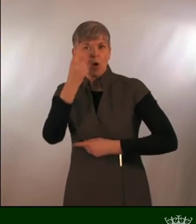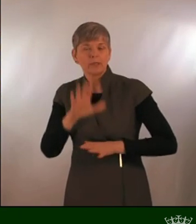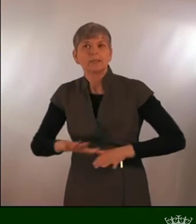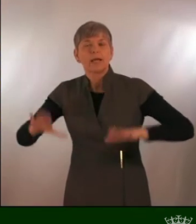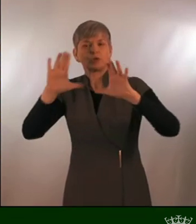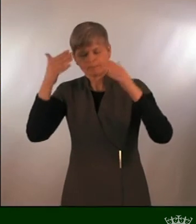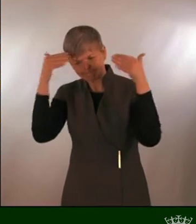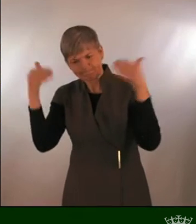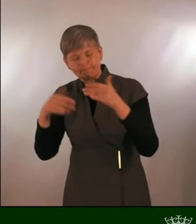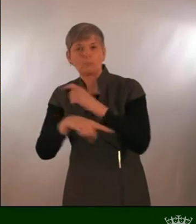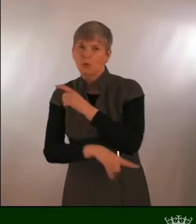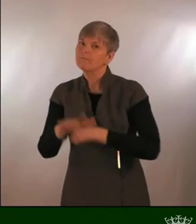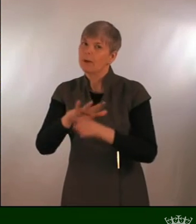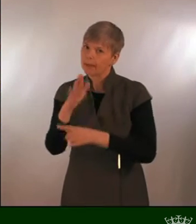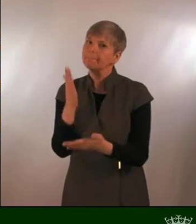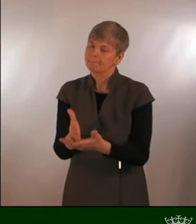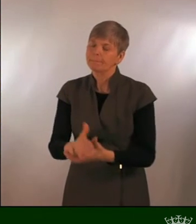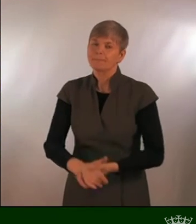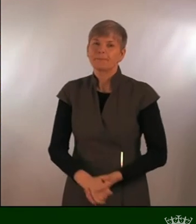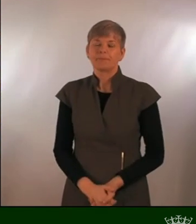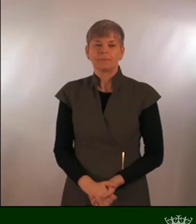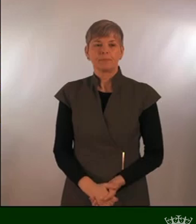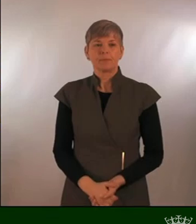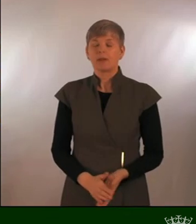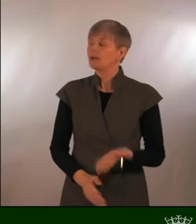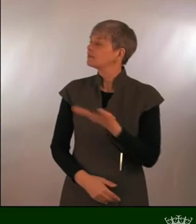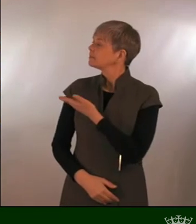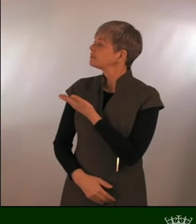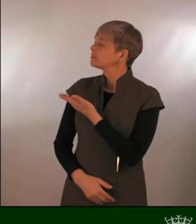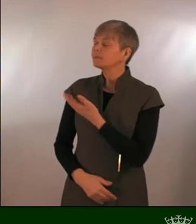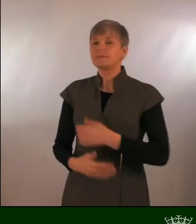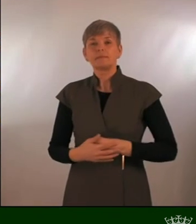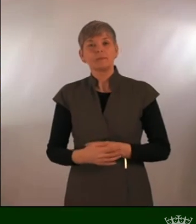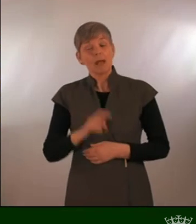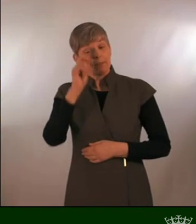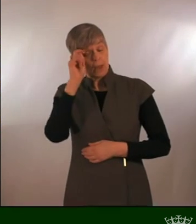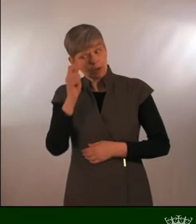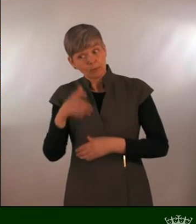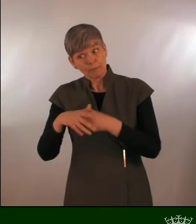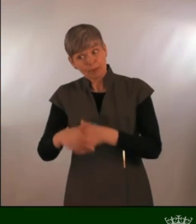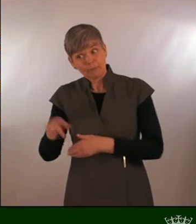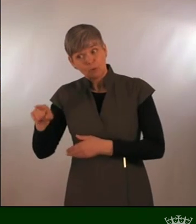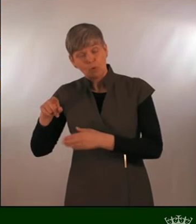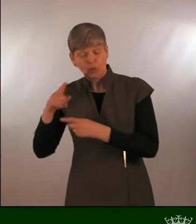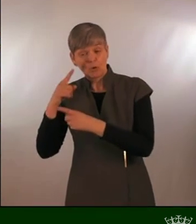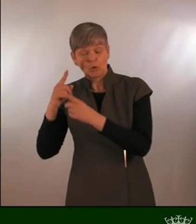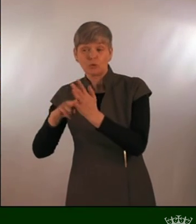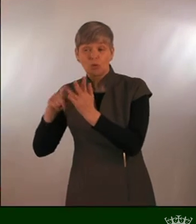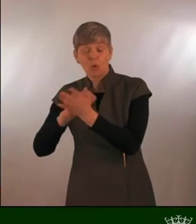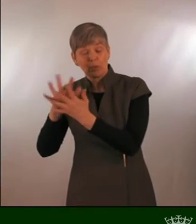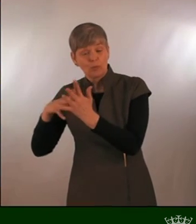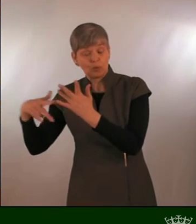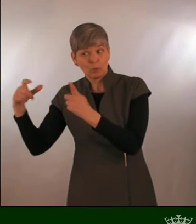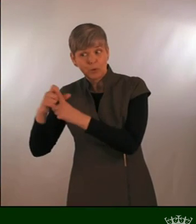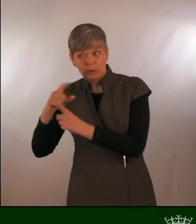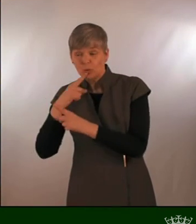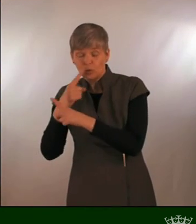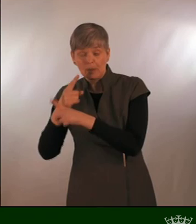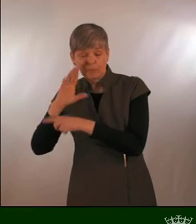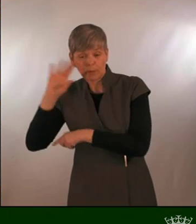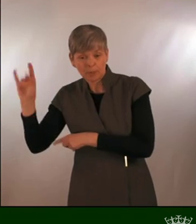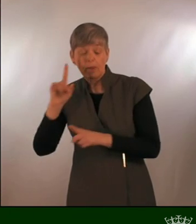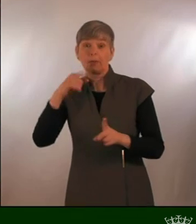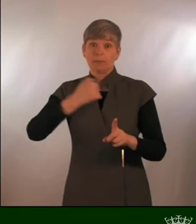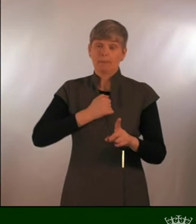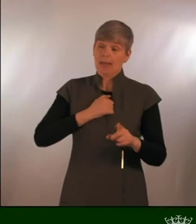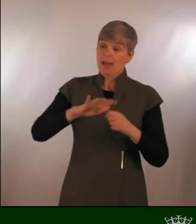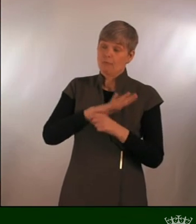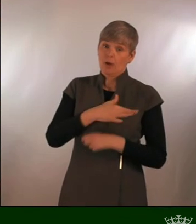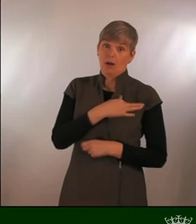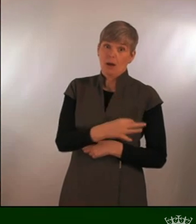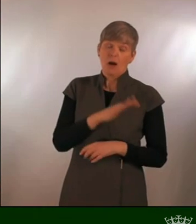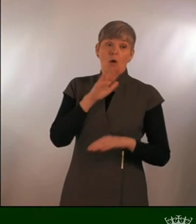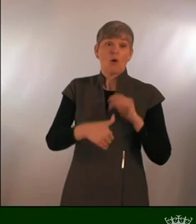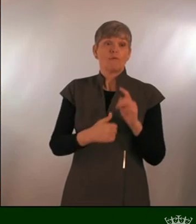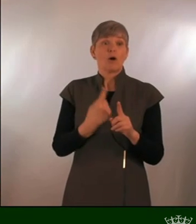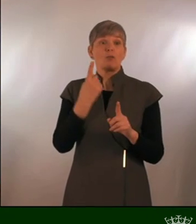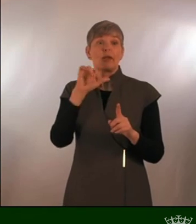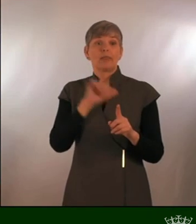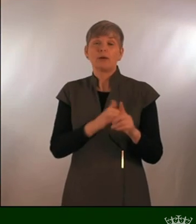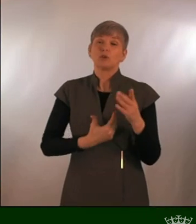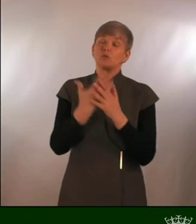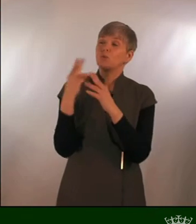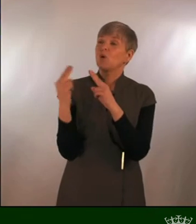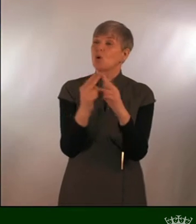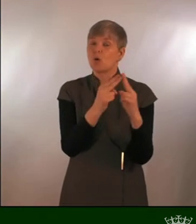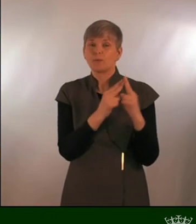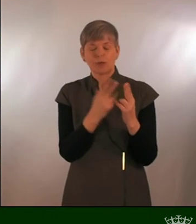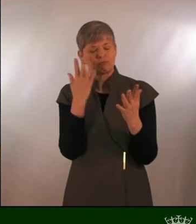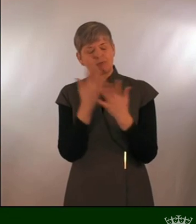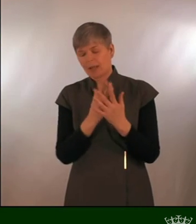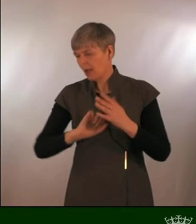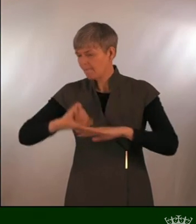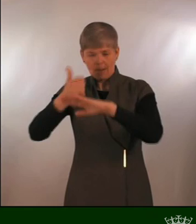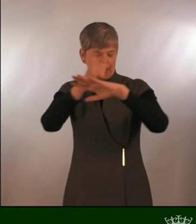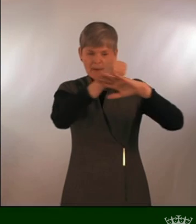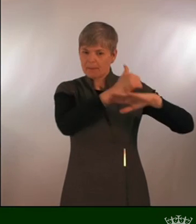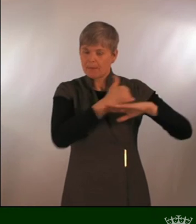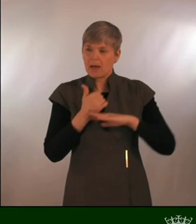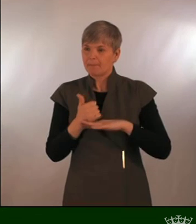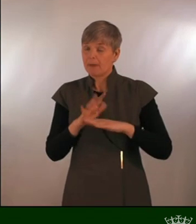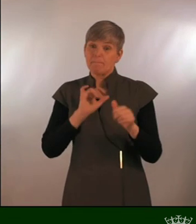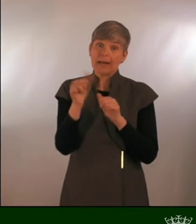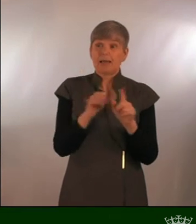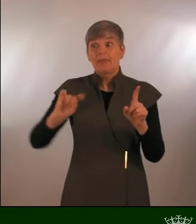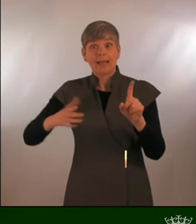My honourable Friend the Member for Birmingham, Northfield makes the case for Birmingham, but in the west midlands, more than 31,000 new homes have been built since Andy Street became our Mayor—smashing his own target of 25,000 new homes.